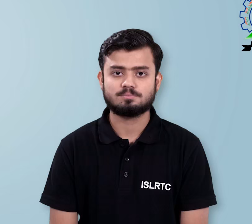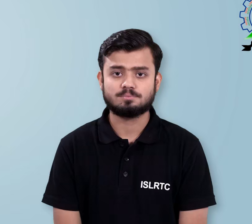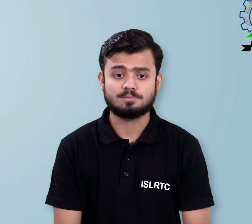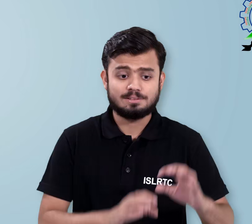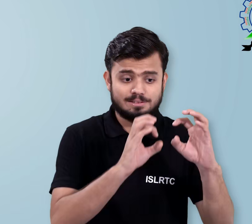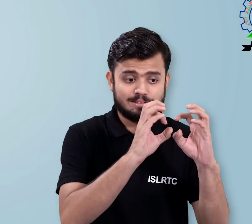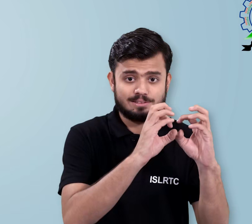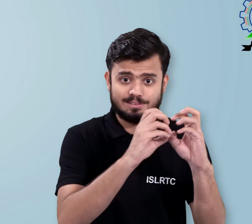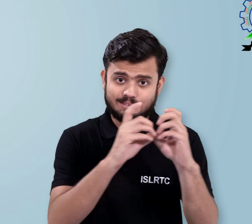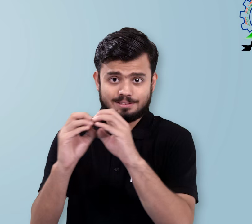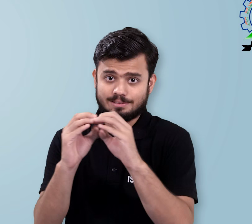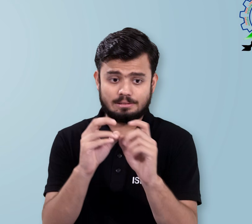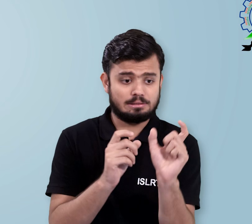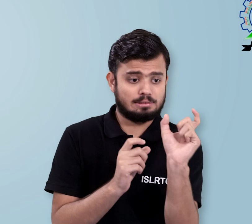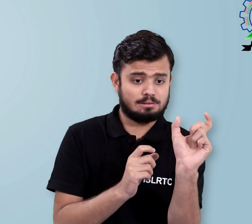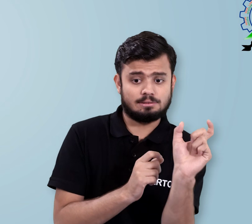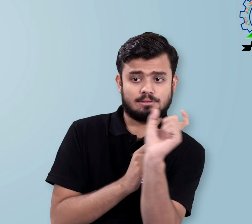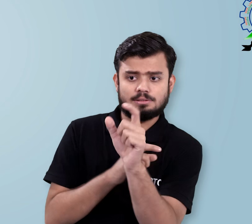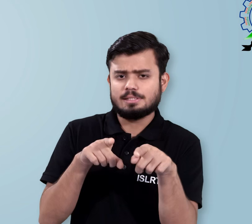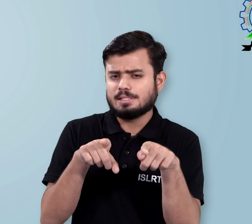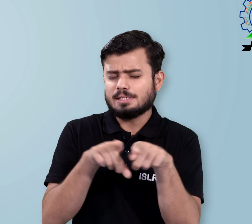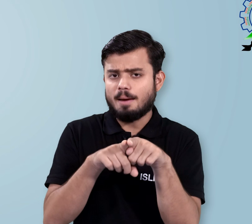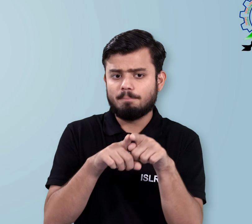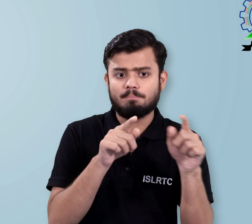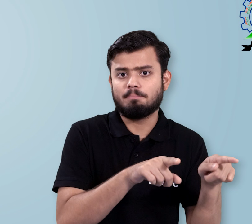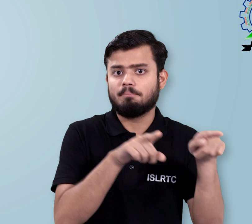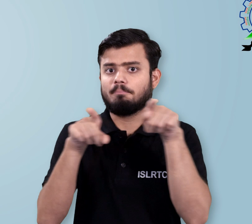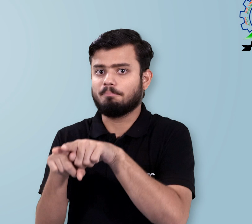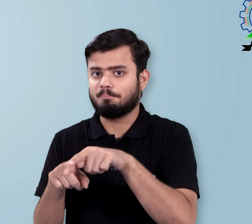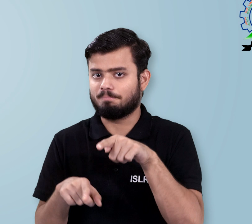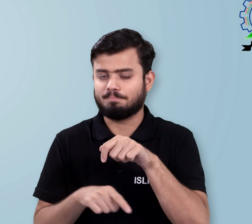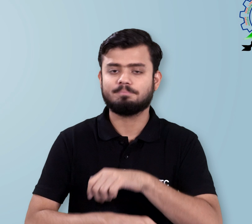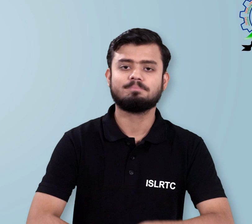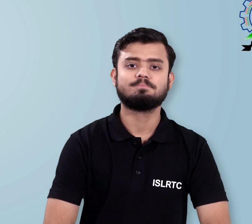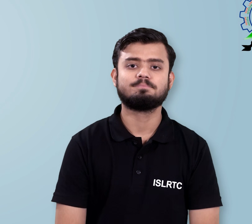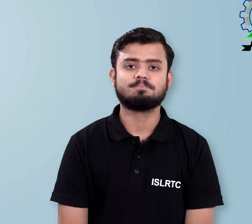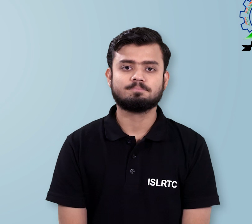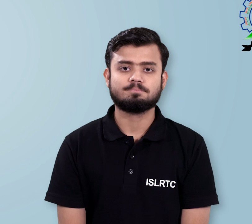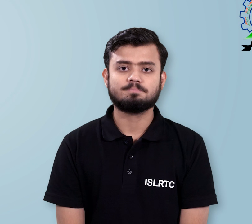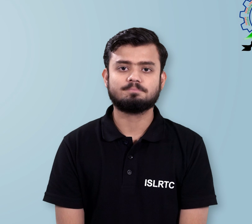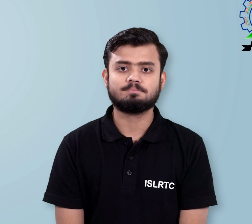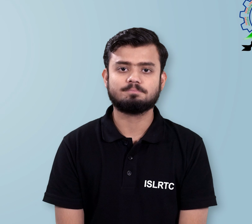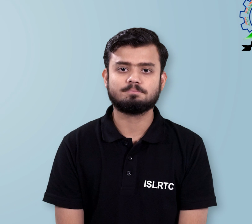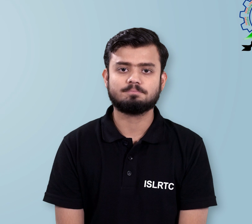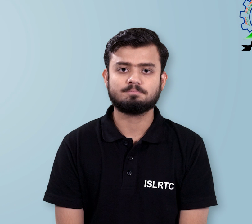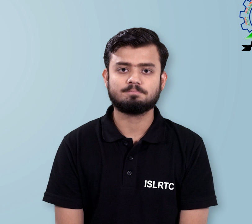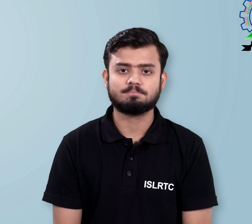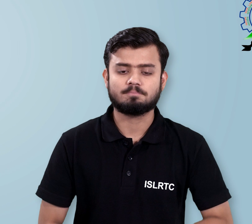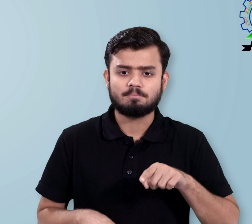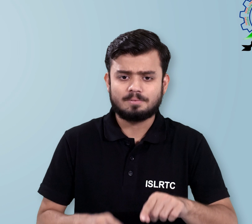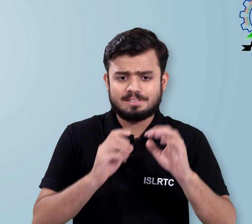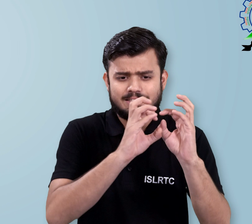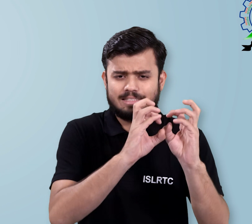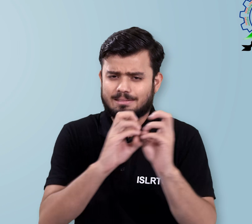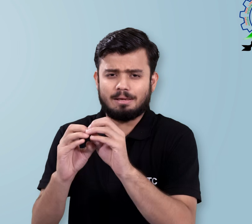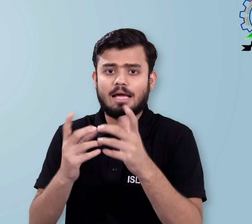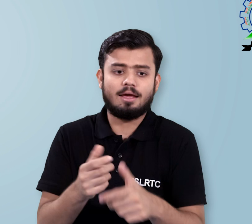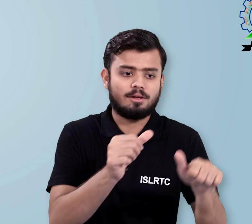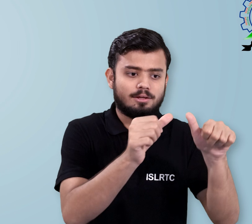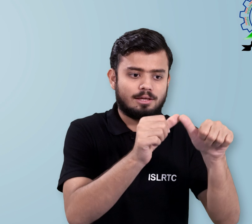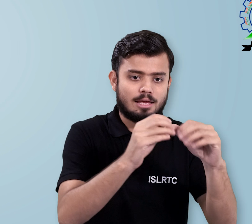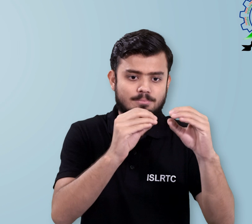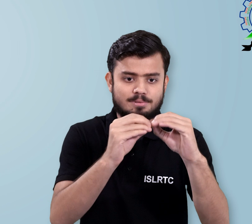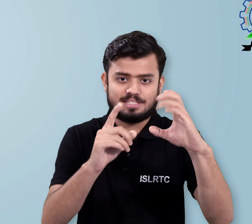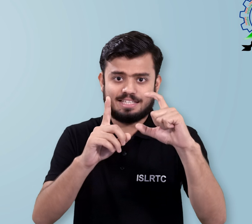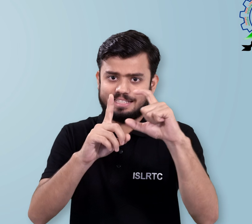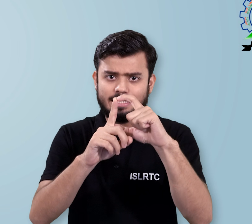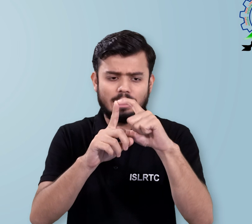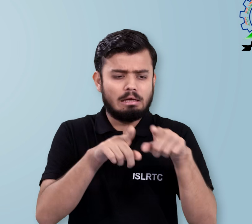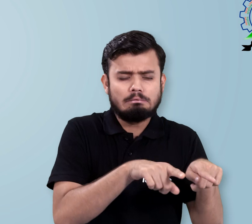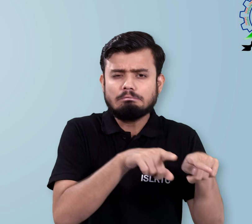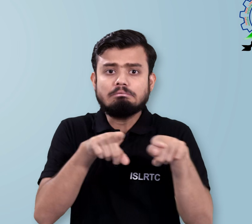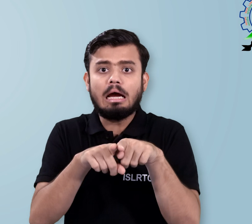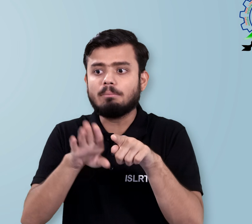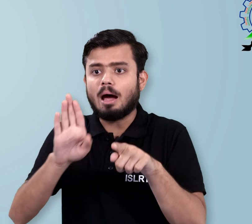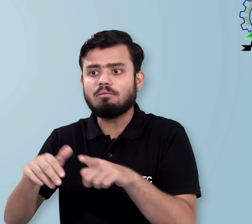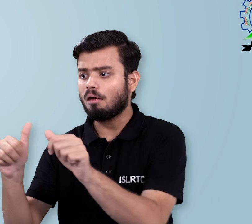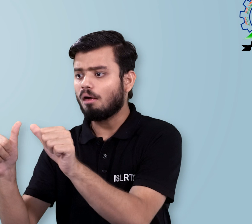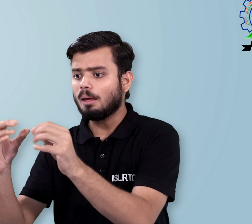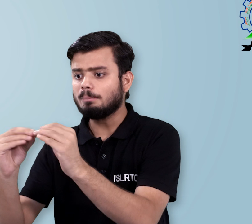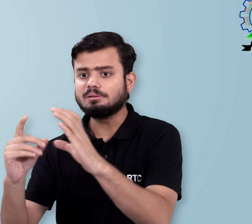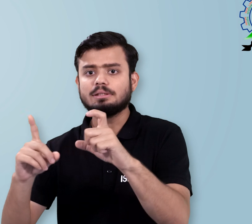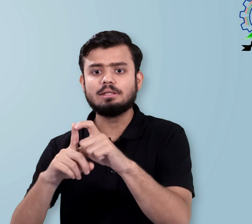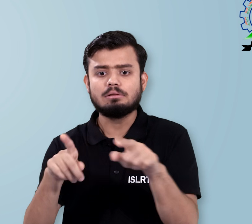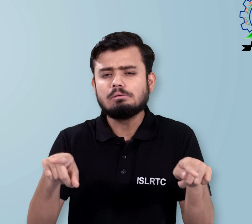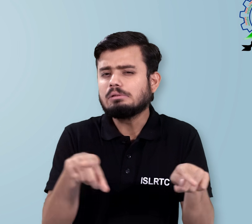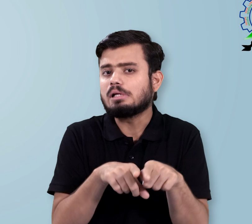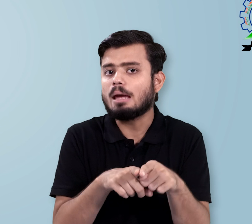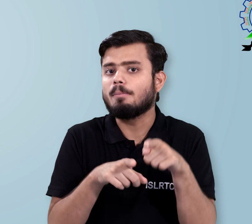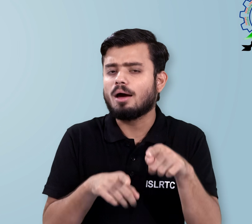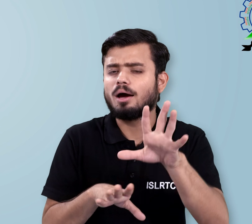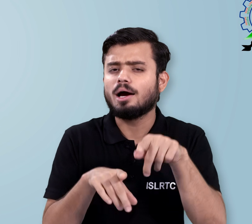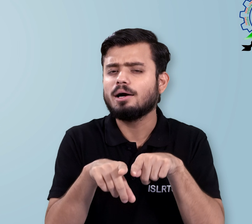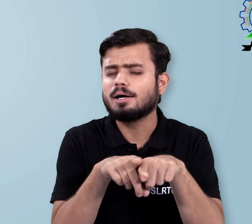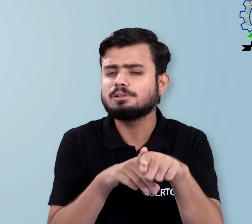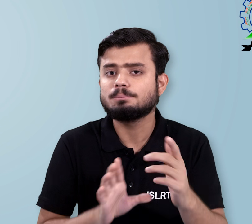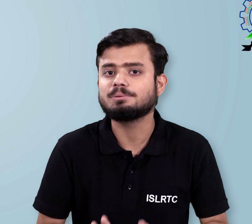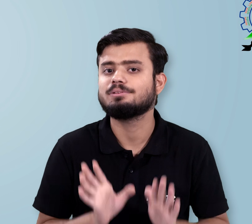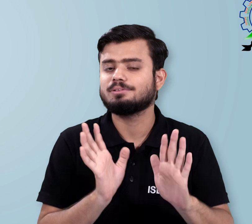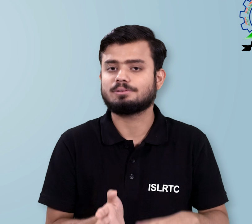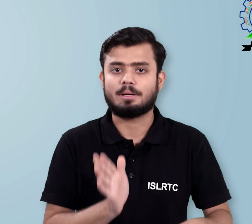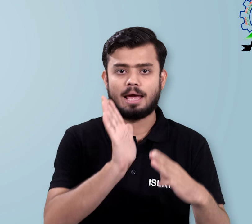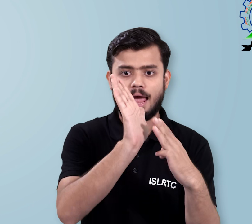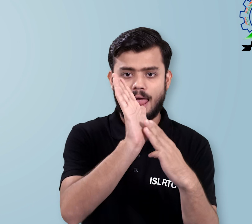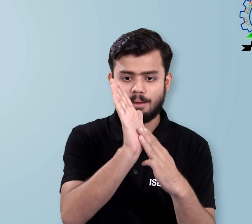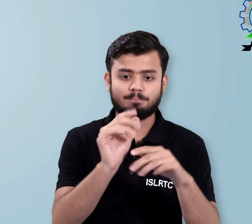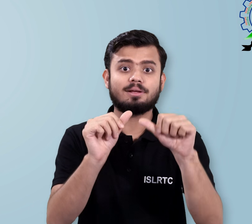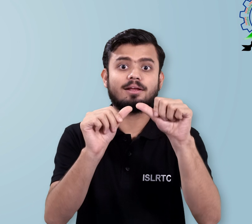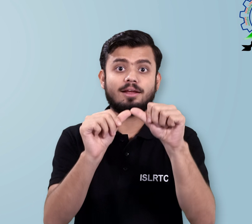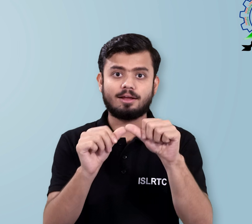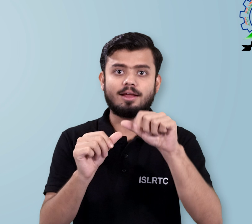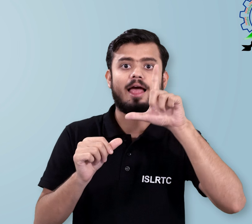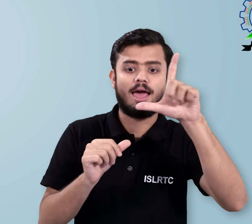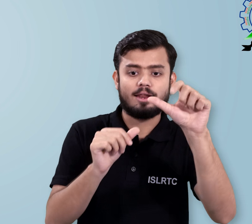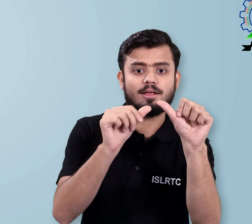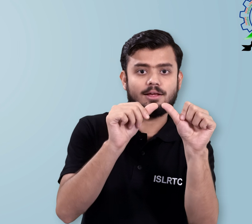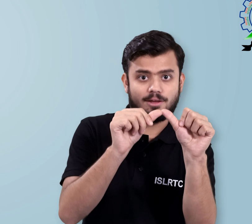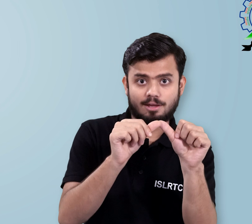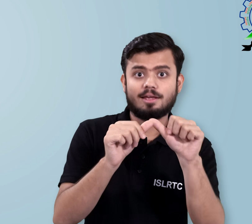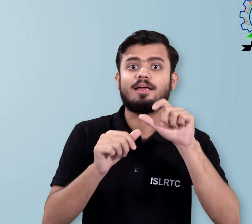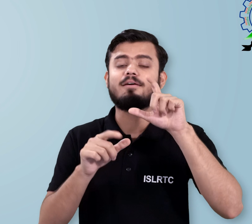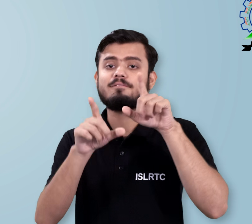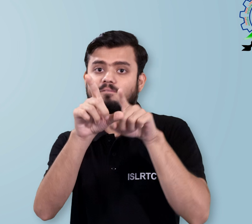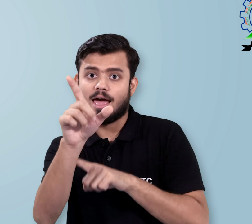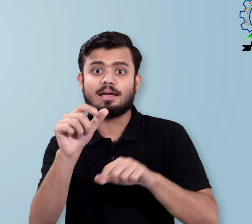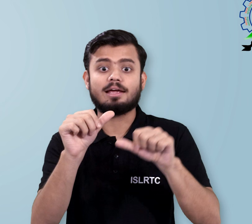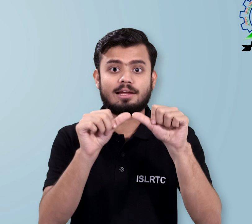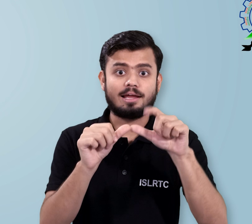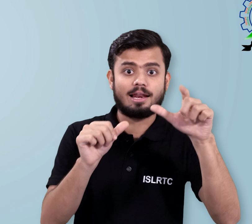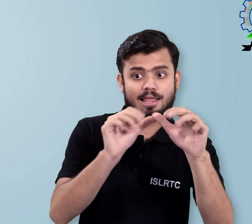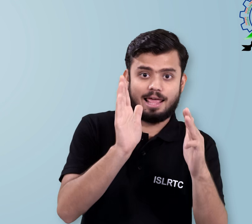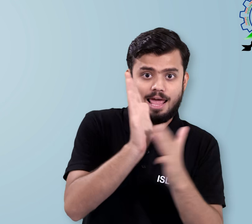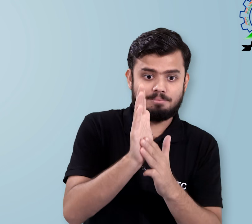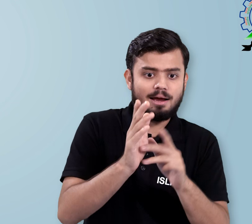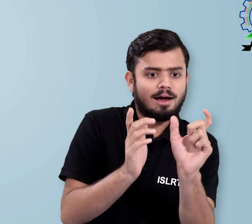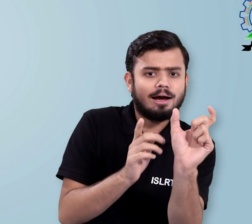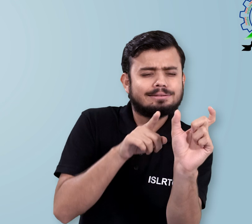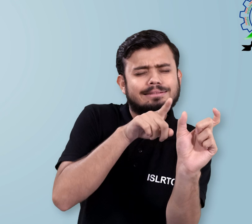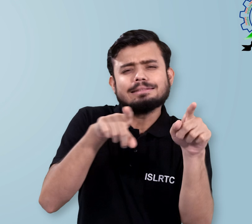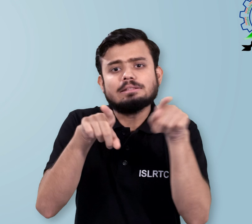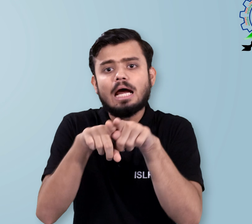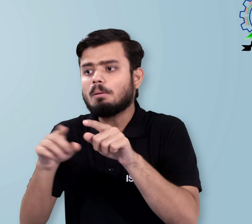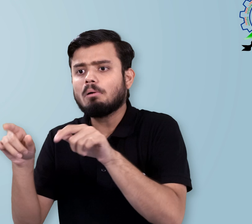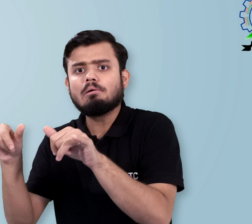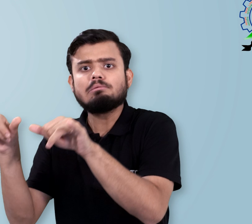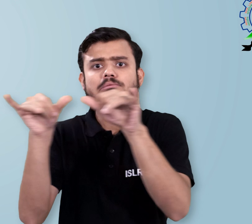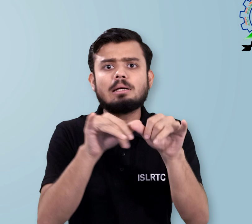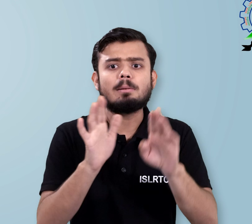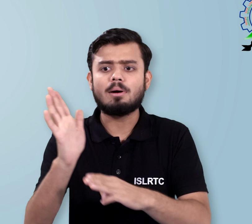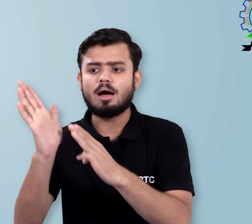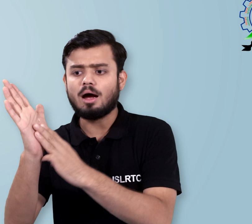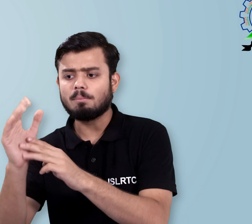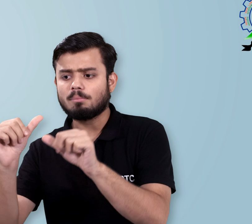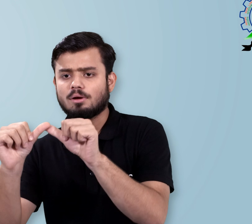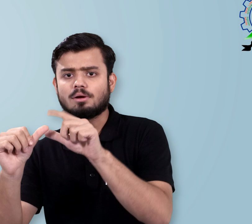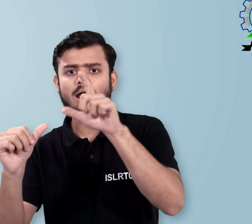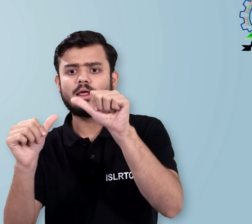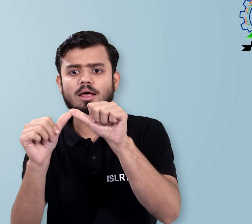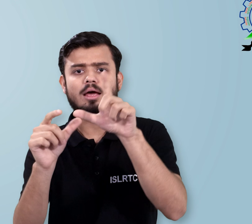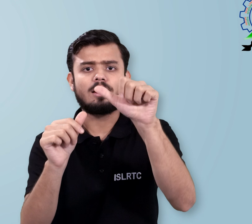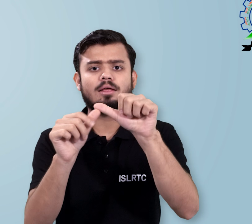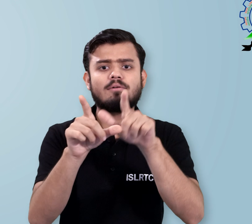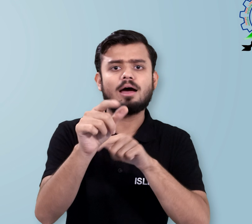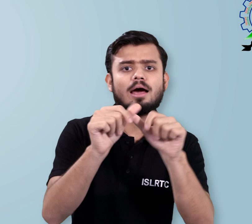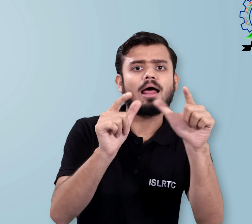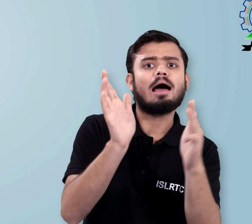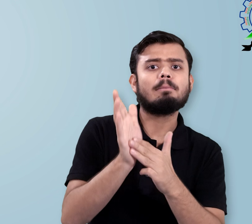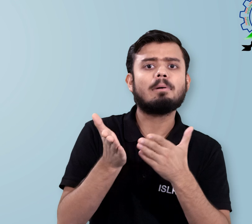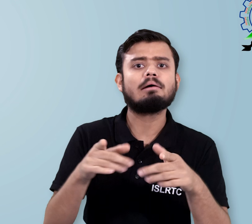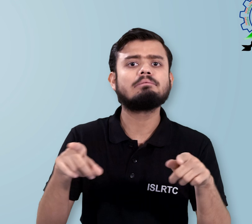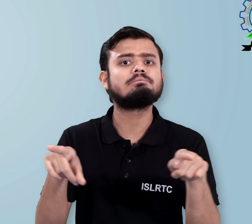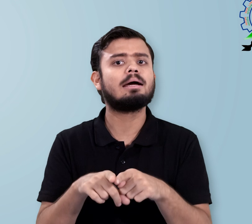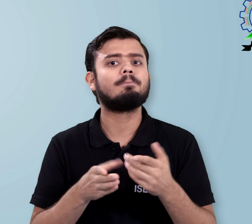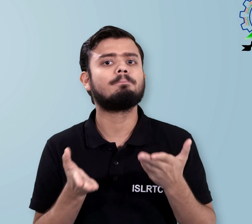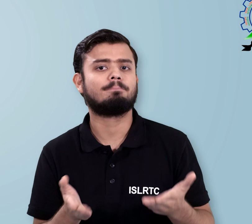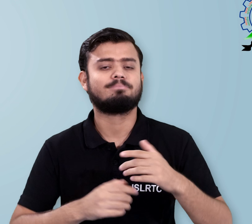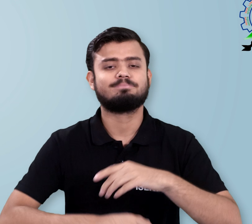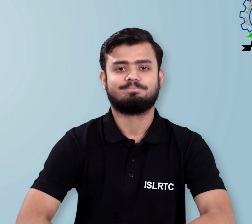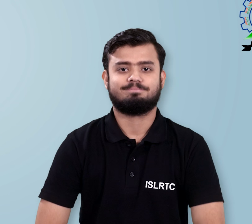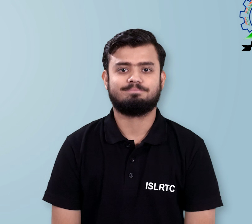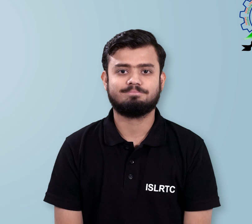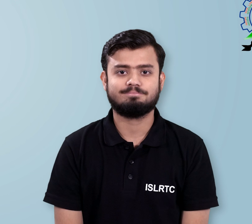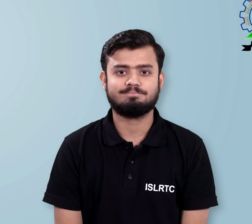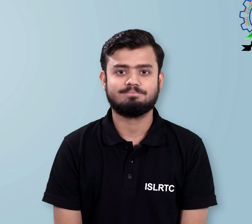Palindrome A word, phrase, or sequence that reads the same backward as forward. For example, M-A-L-A-Y-A-L-A-M.